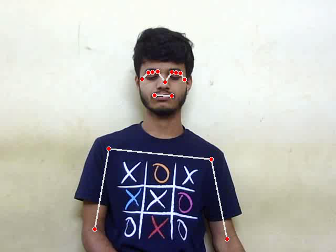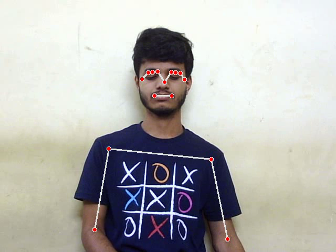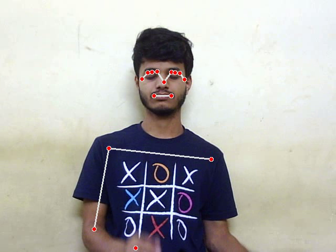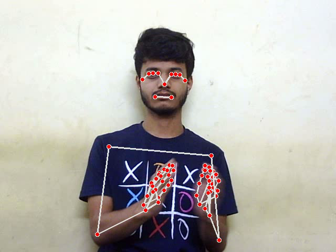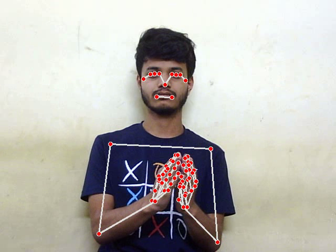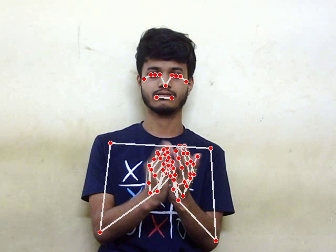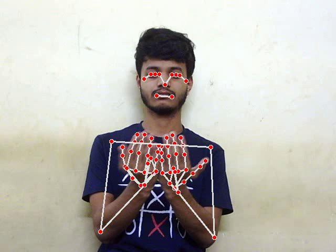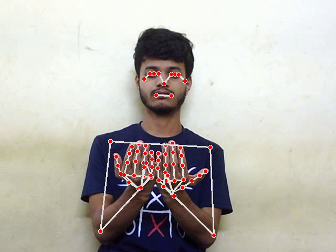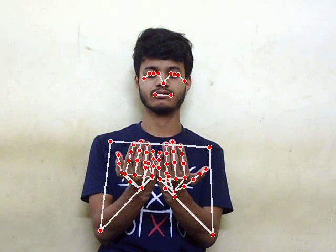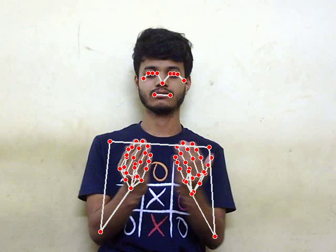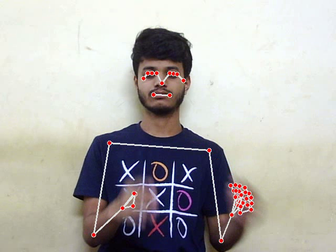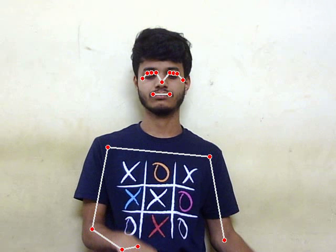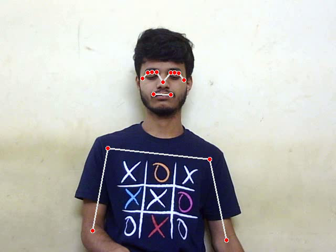book